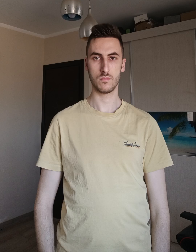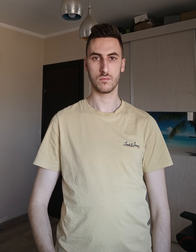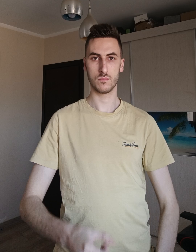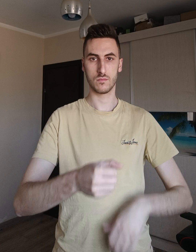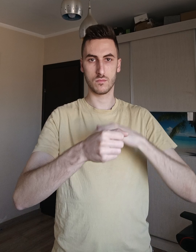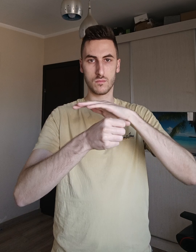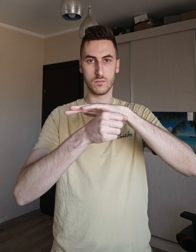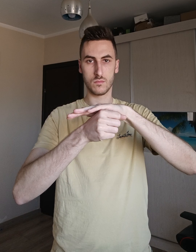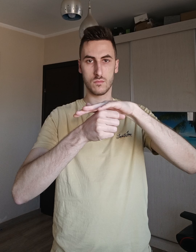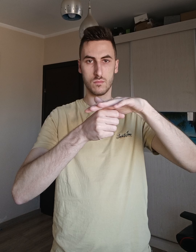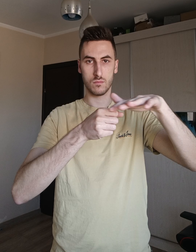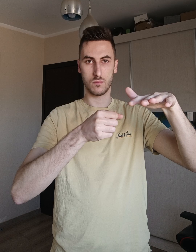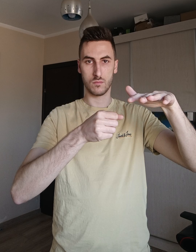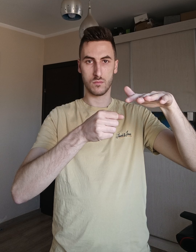מלא